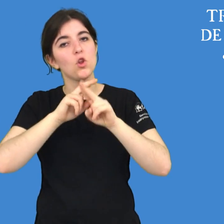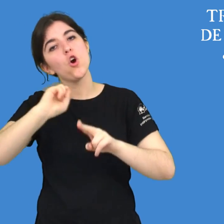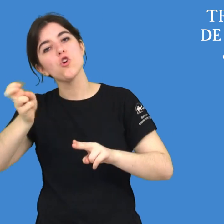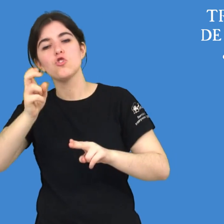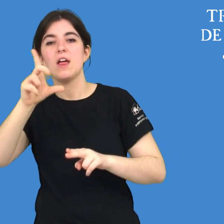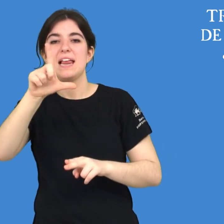otro